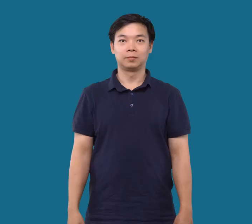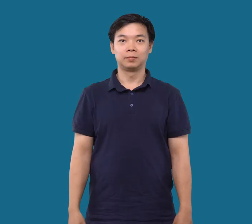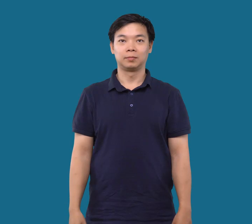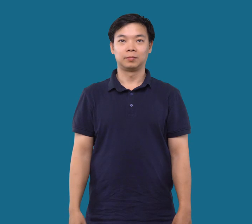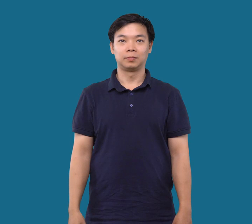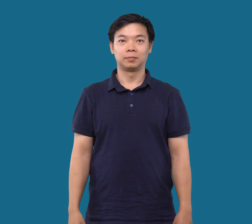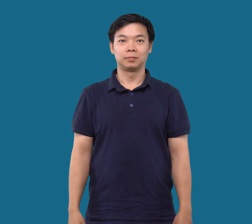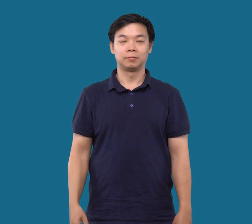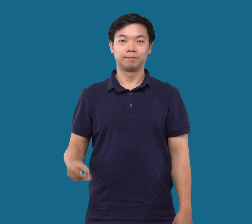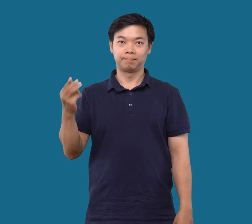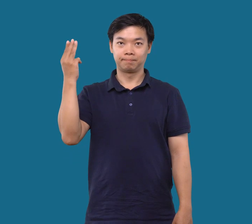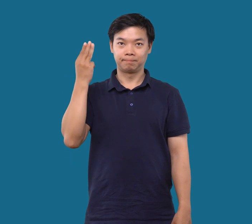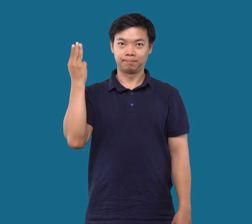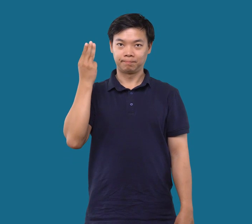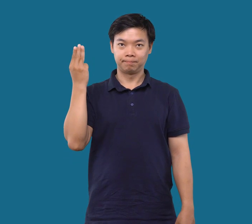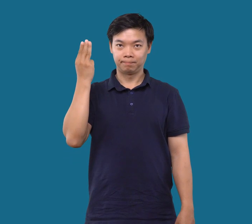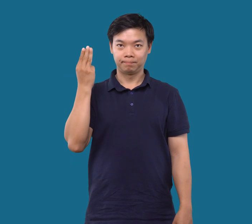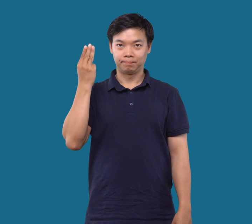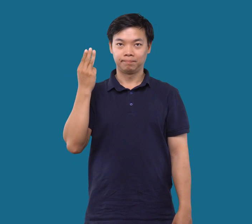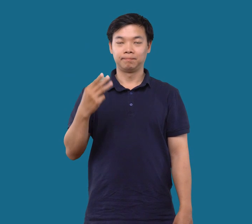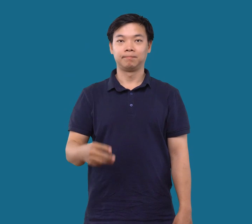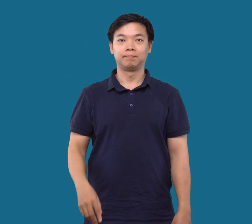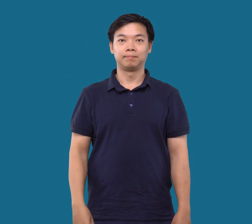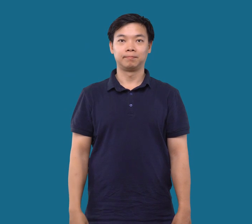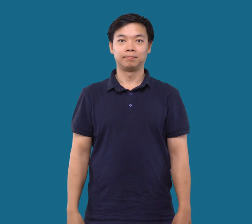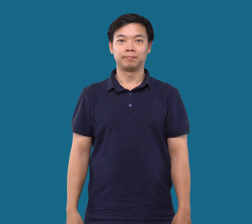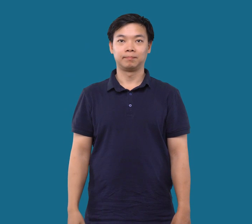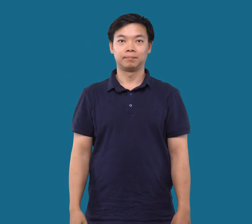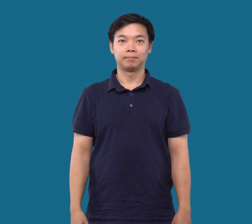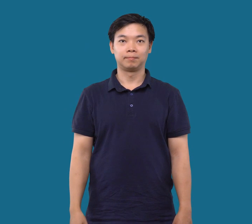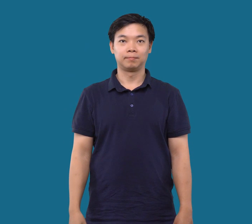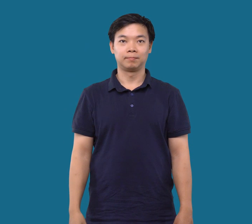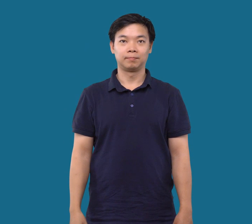mô hình